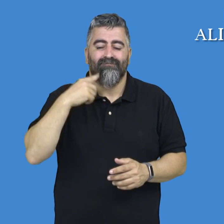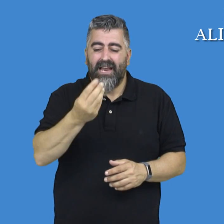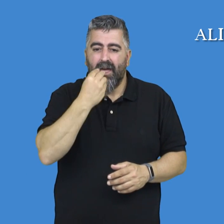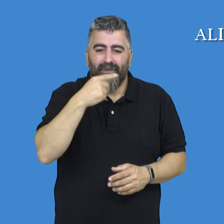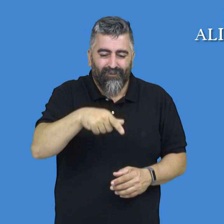comer